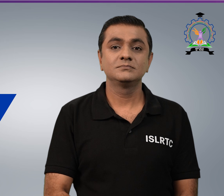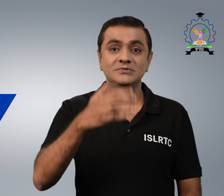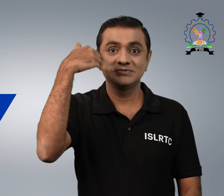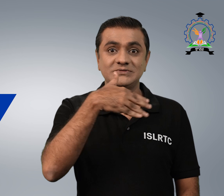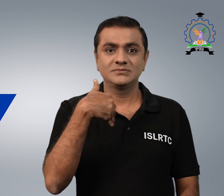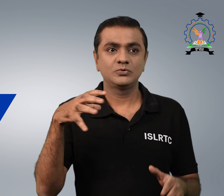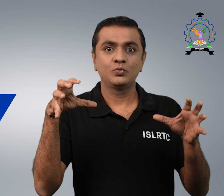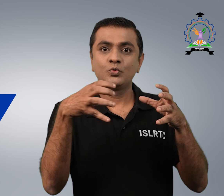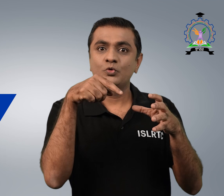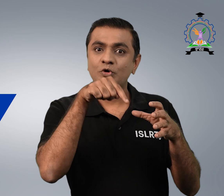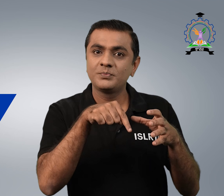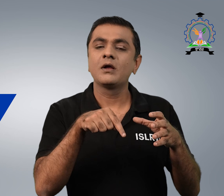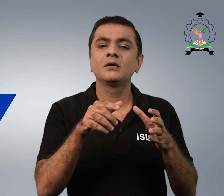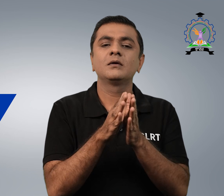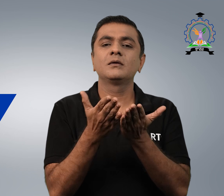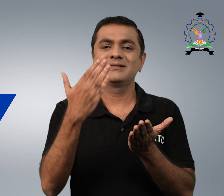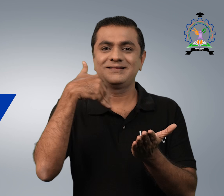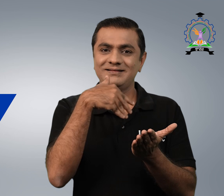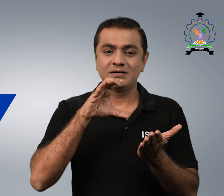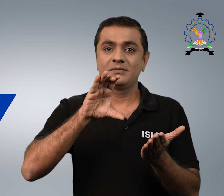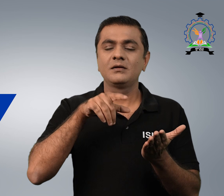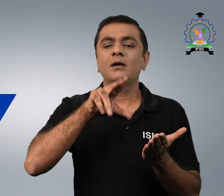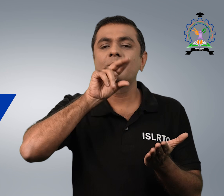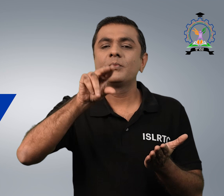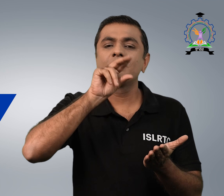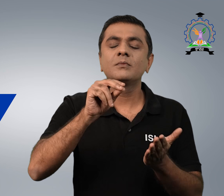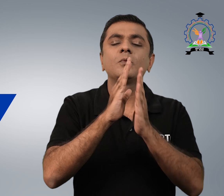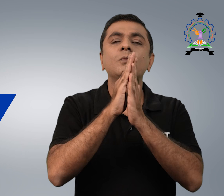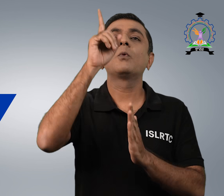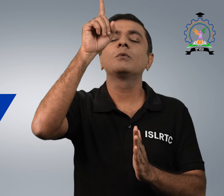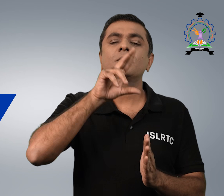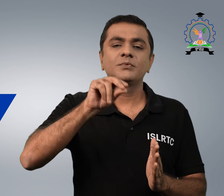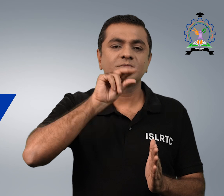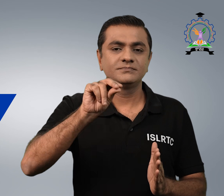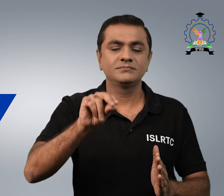The Bible is the holy book of Christians consisting of the word of God.